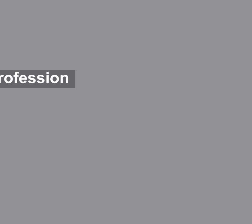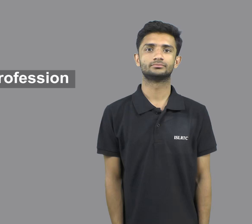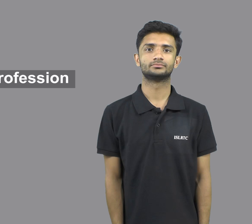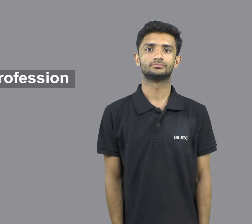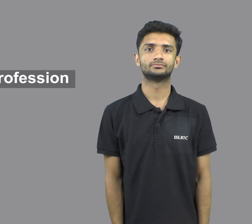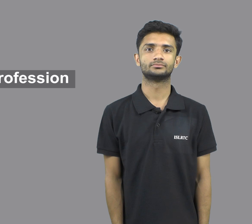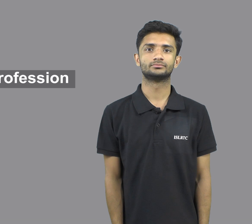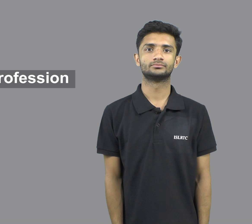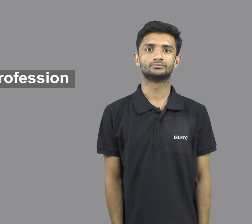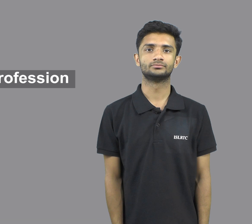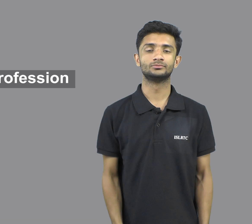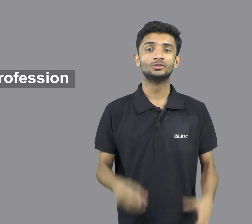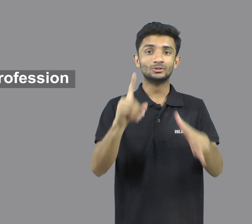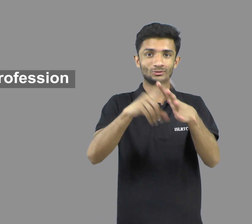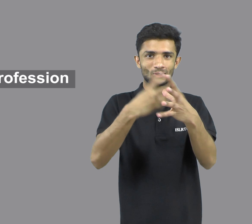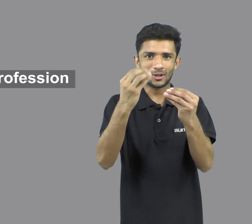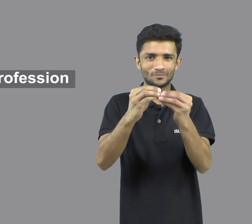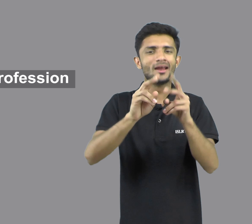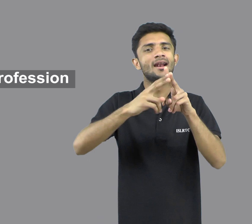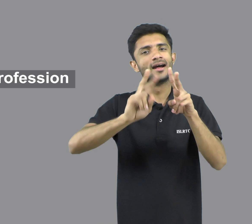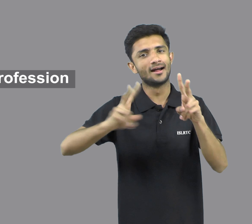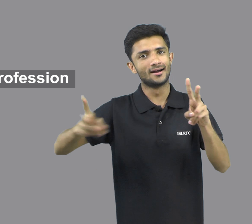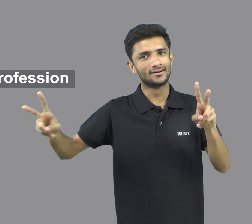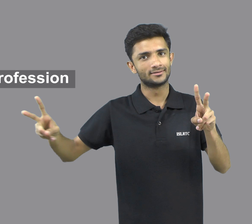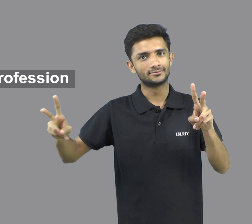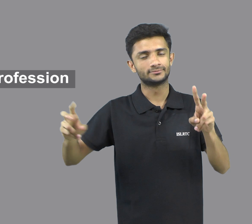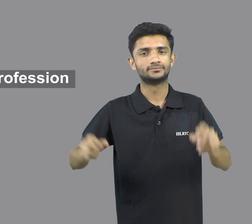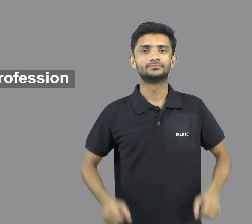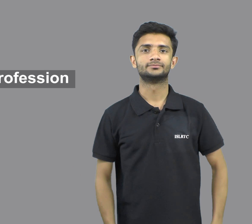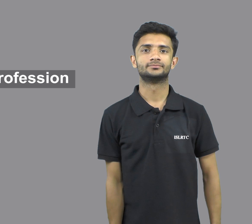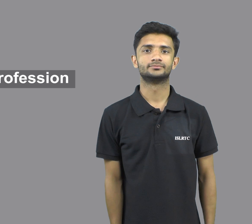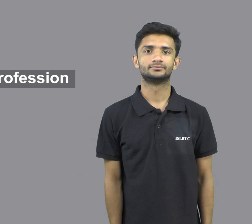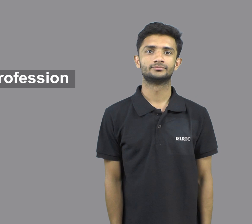Profession